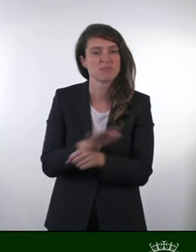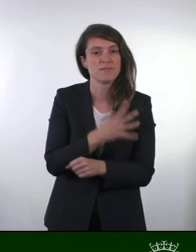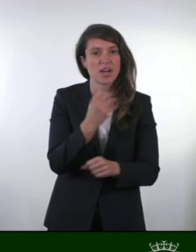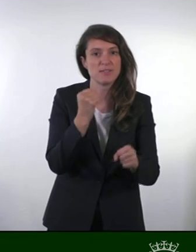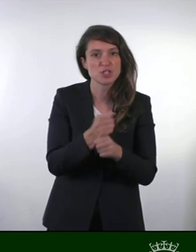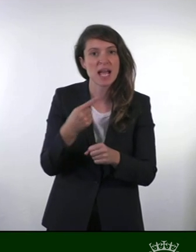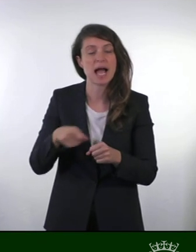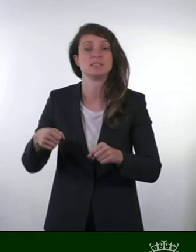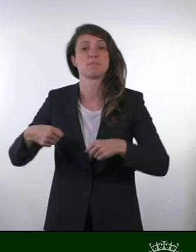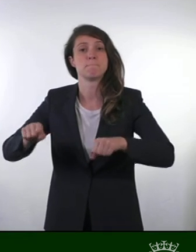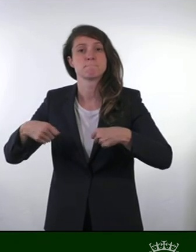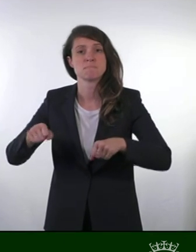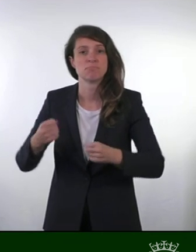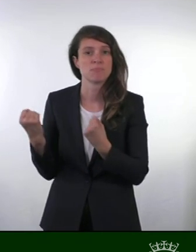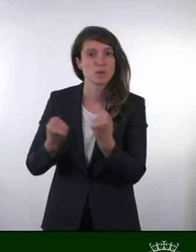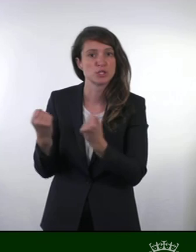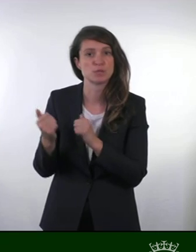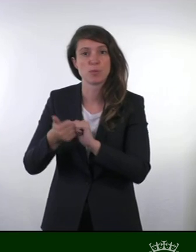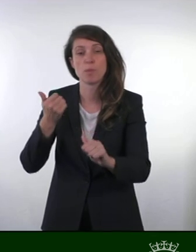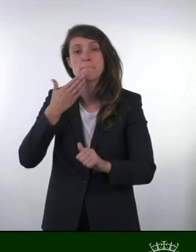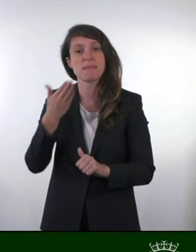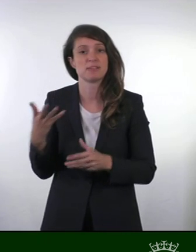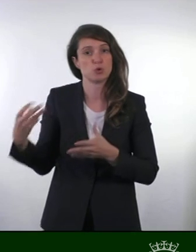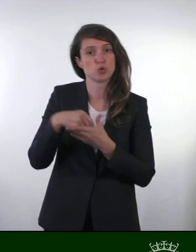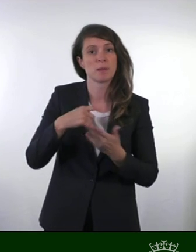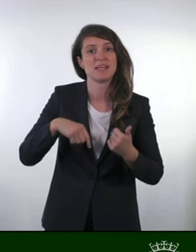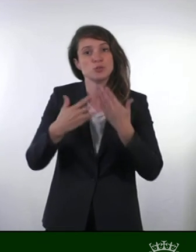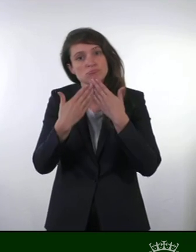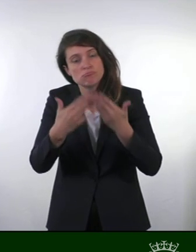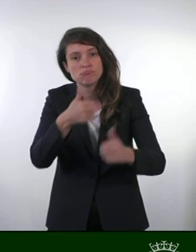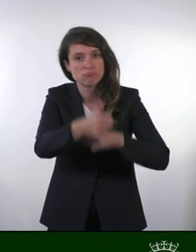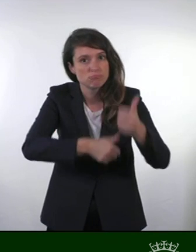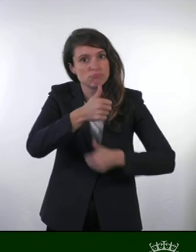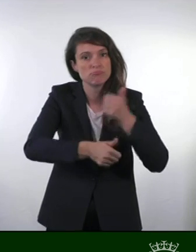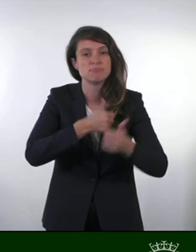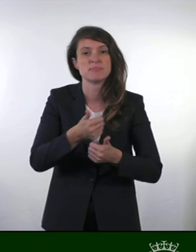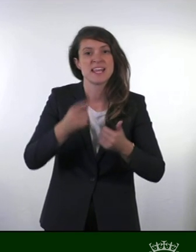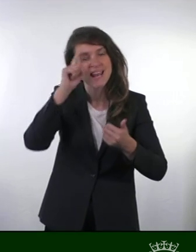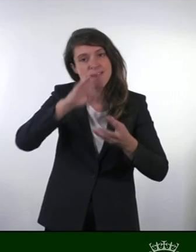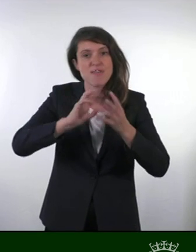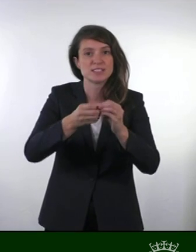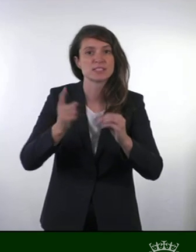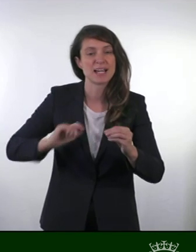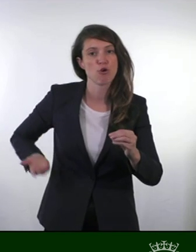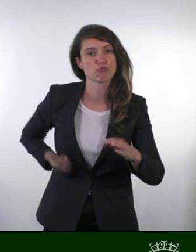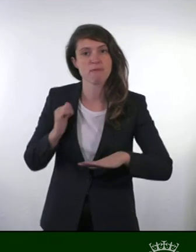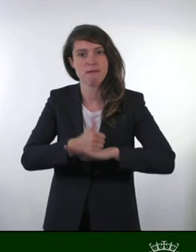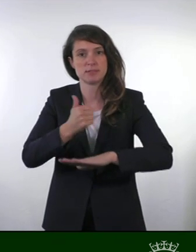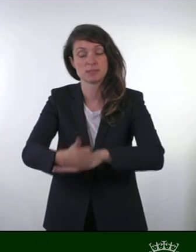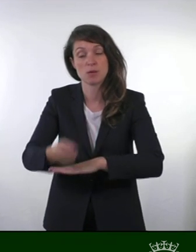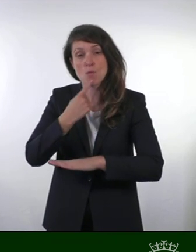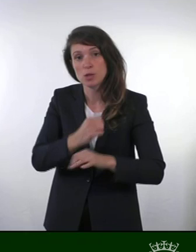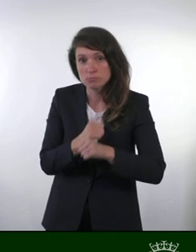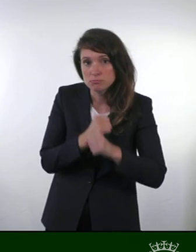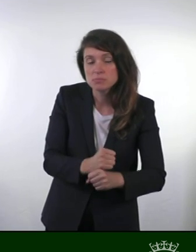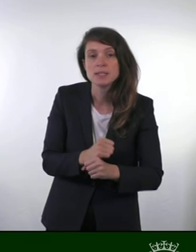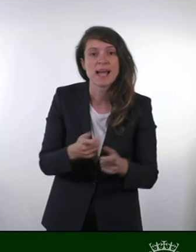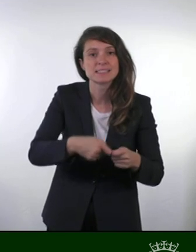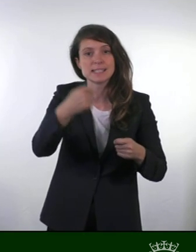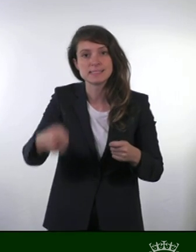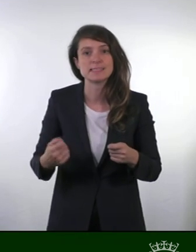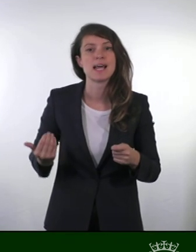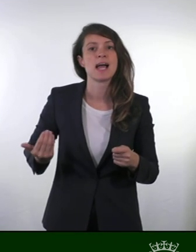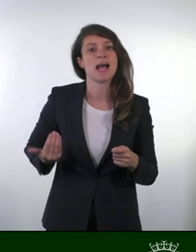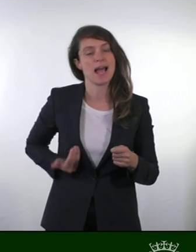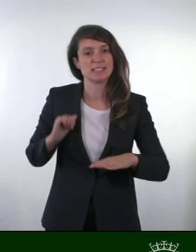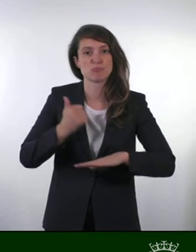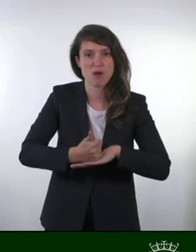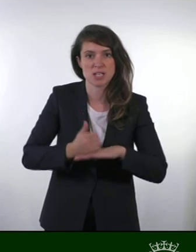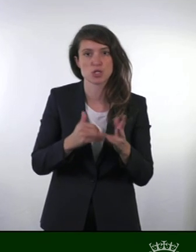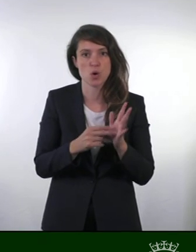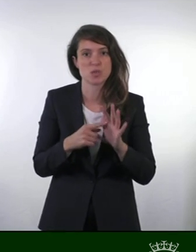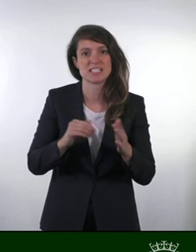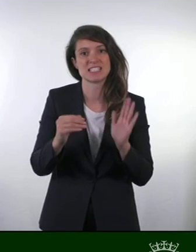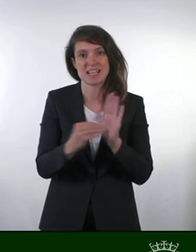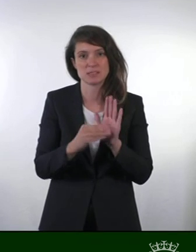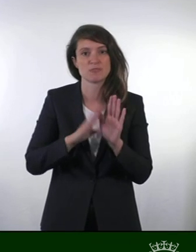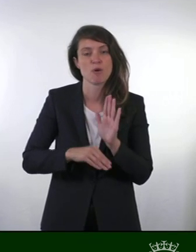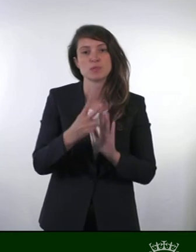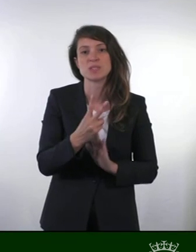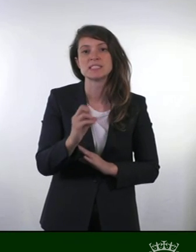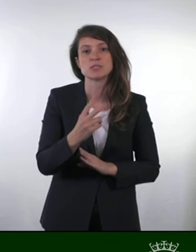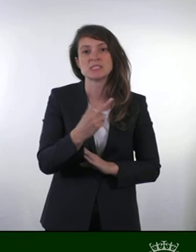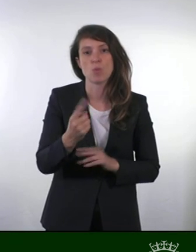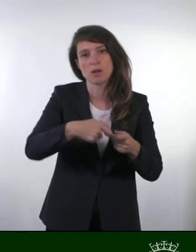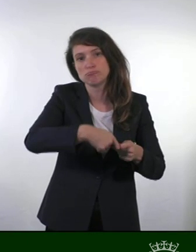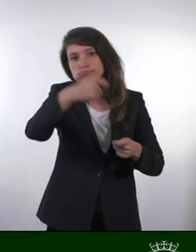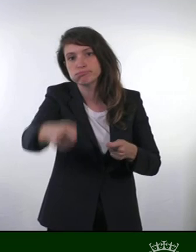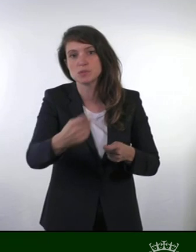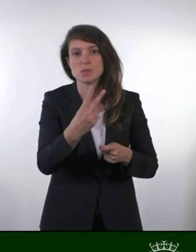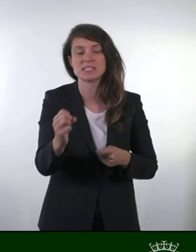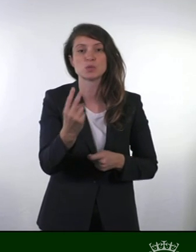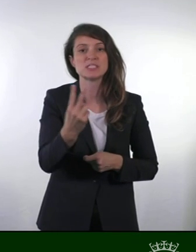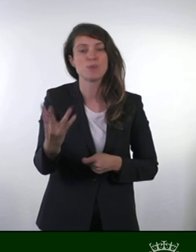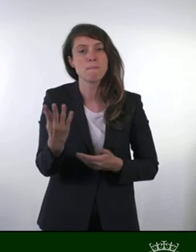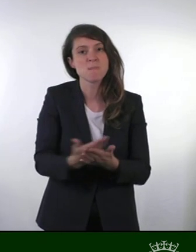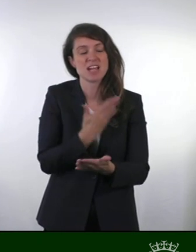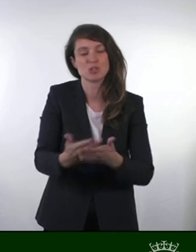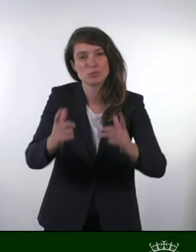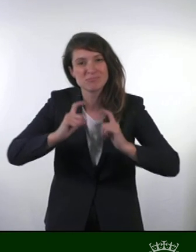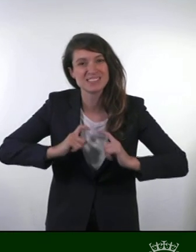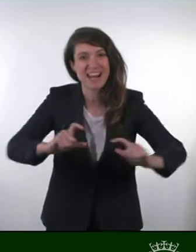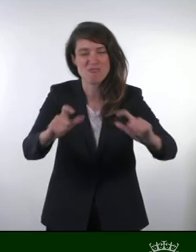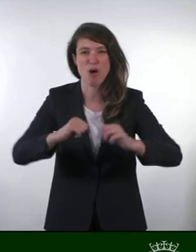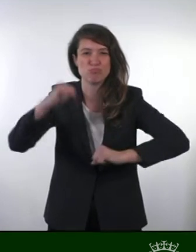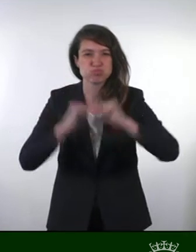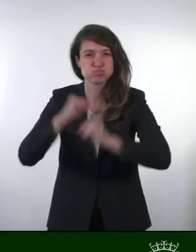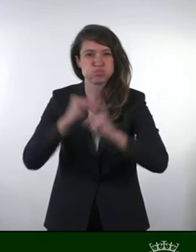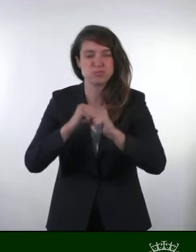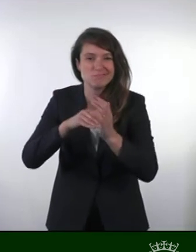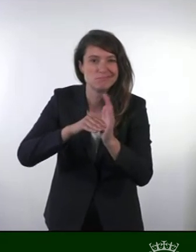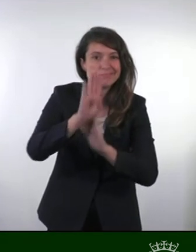Will my right honourable Friend join me in congratulating those wealth creators, innovators and entrepreneurs, and commit to extending their enterprise zone status and business rates relief period from 2021 to 2024 to ensure that they continue to be an engine of economic growth?